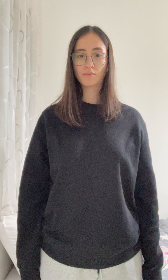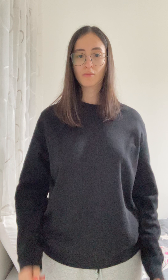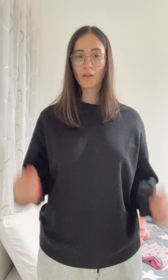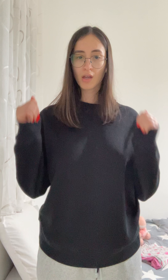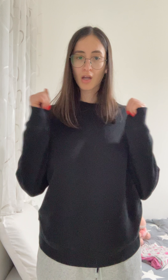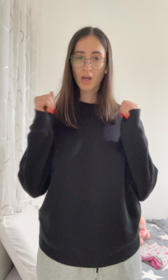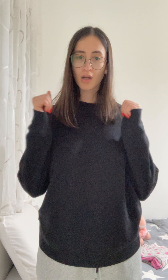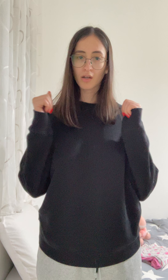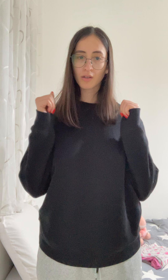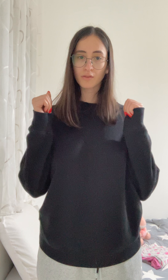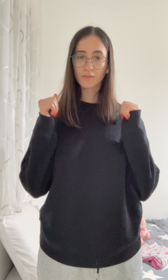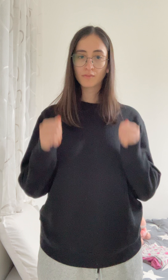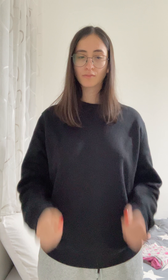קר